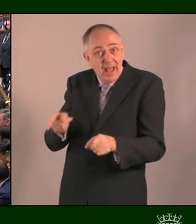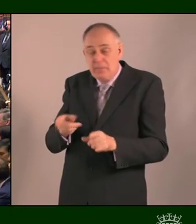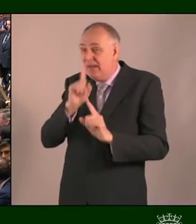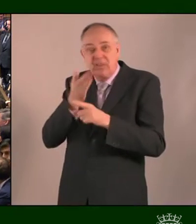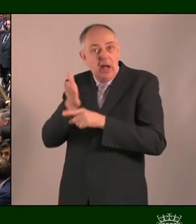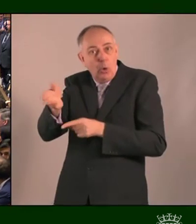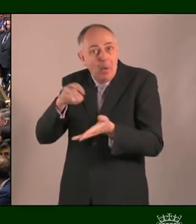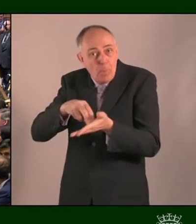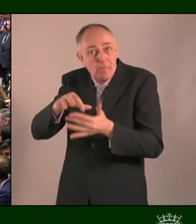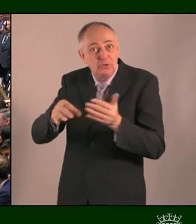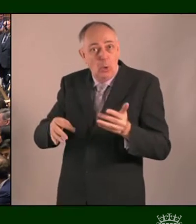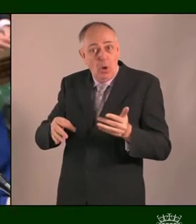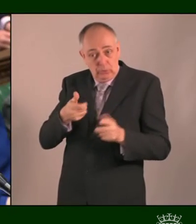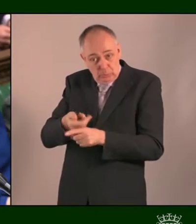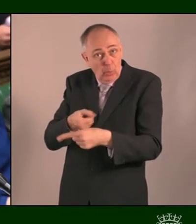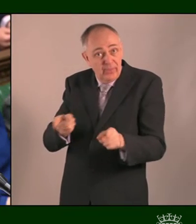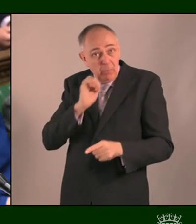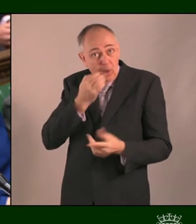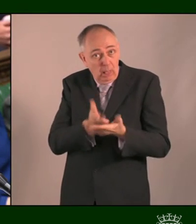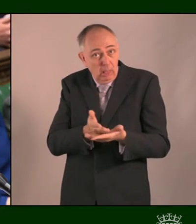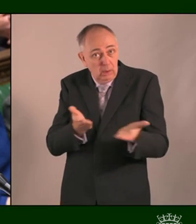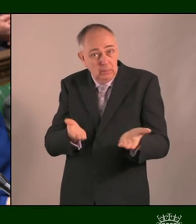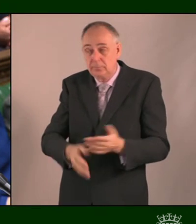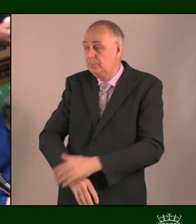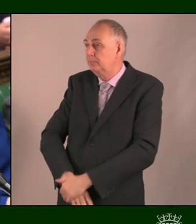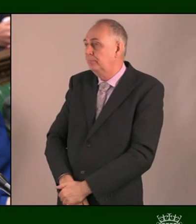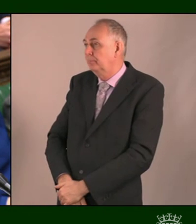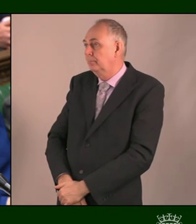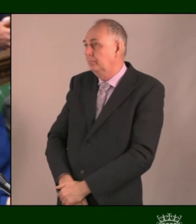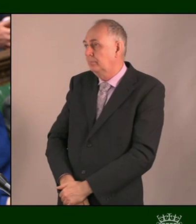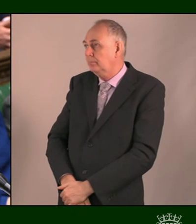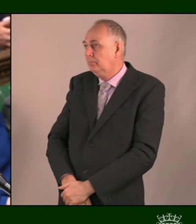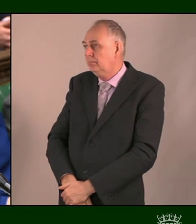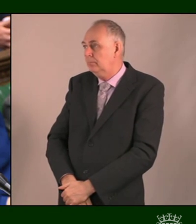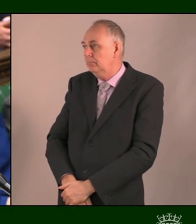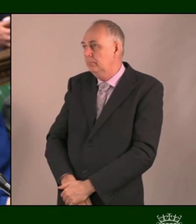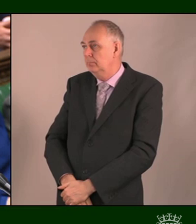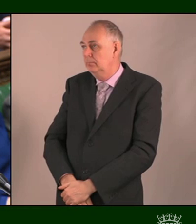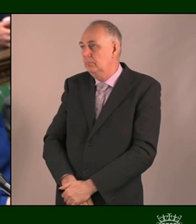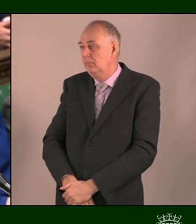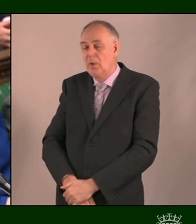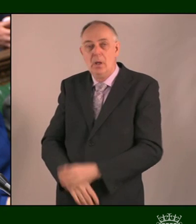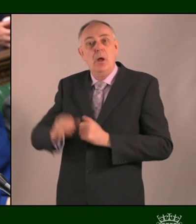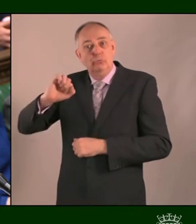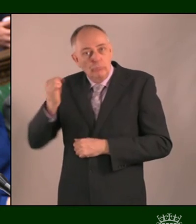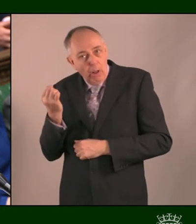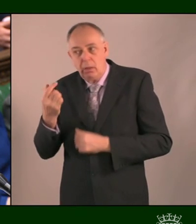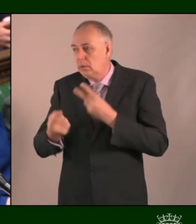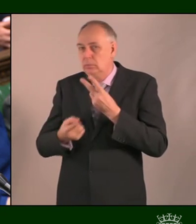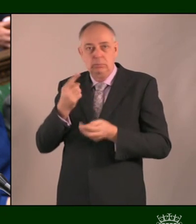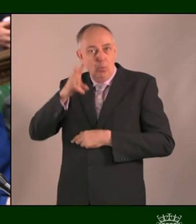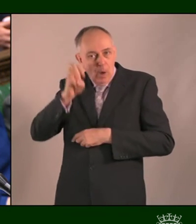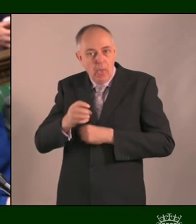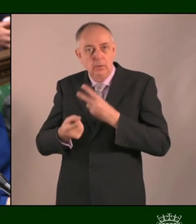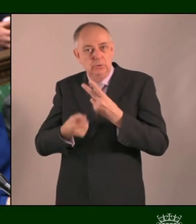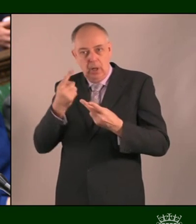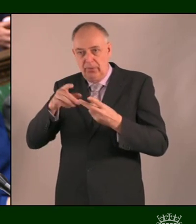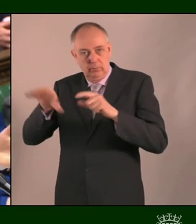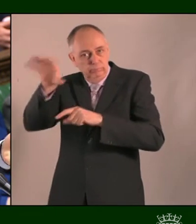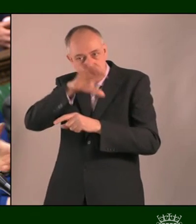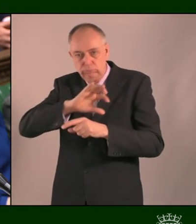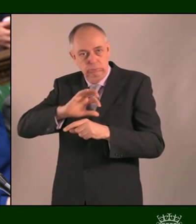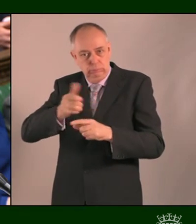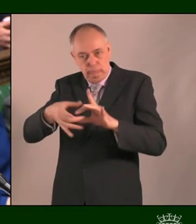I thank the right honourable Gentleman for the excellent co-operation that Scotland and, indeed, all the devolved Administrations have given in preparing the battle plan.